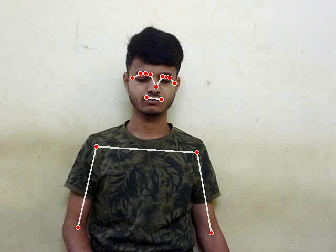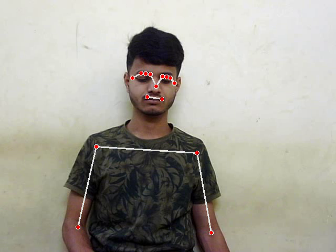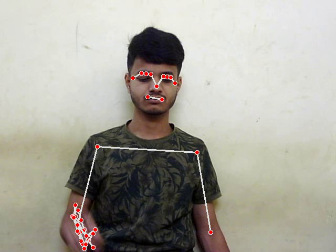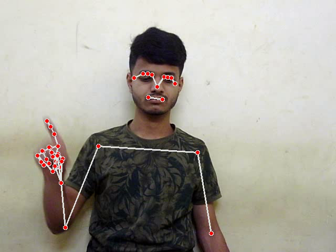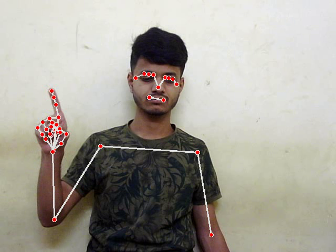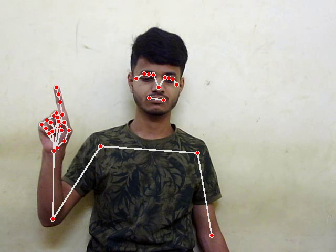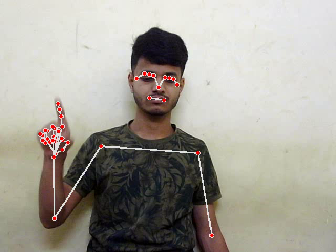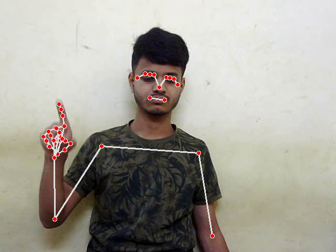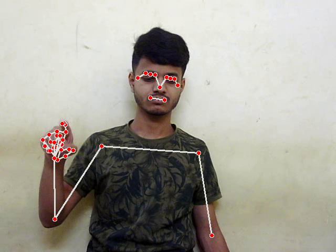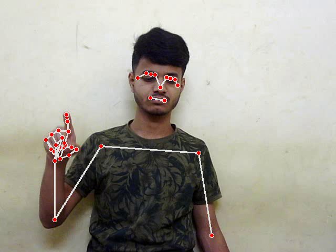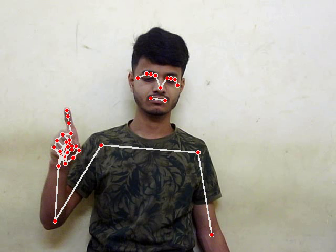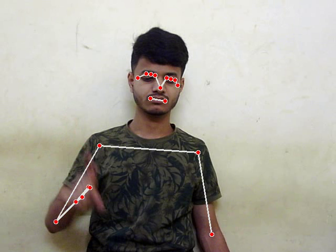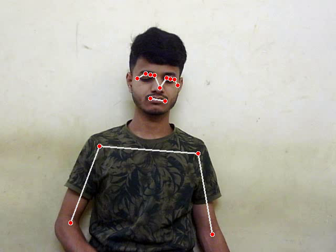need